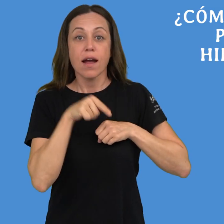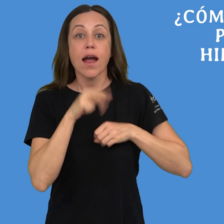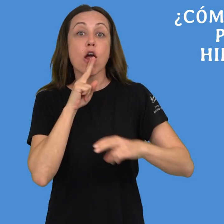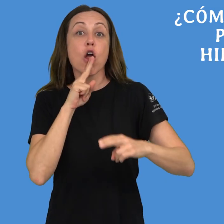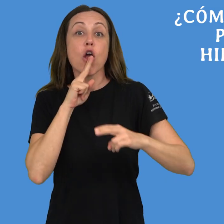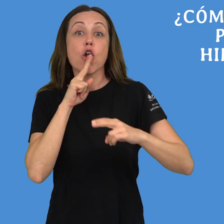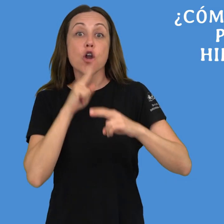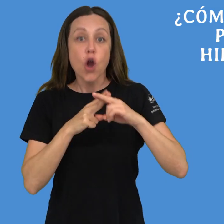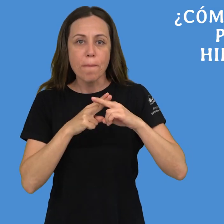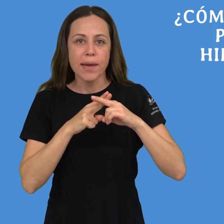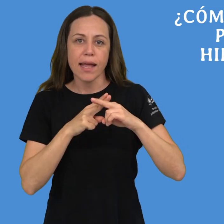nombre